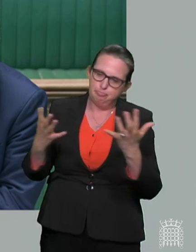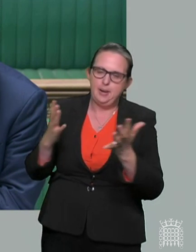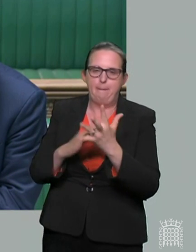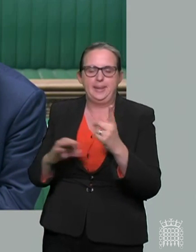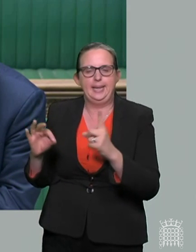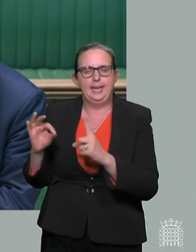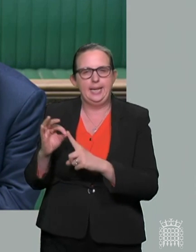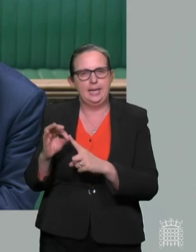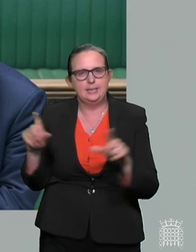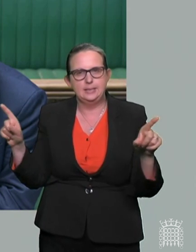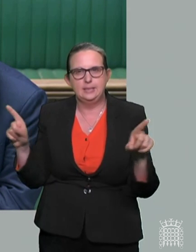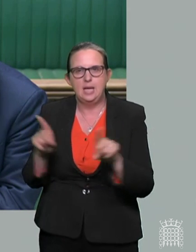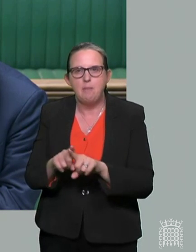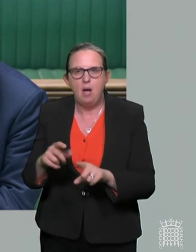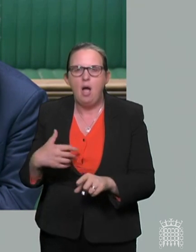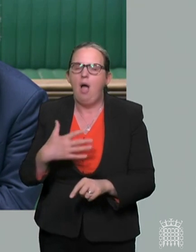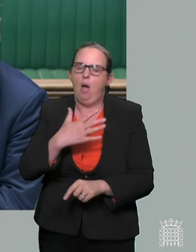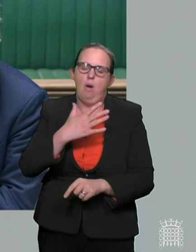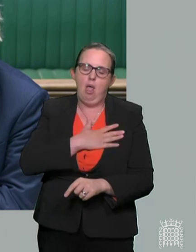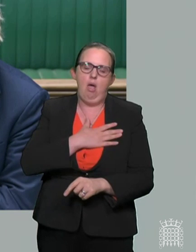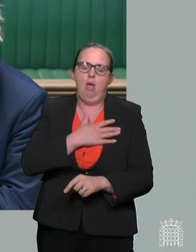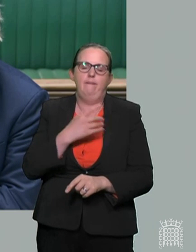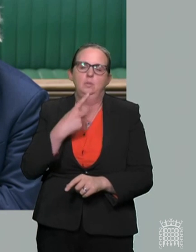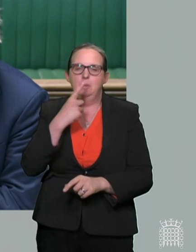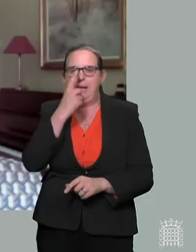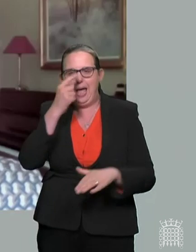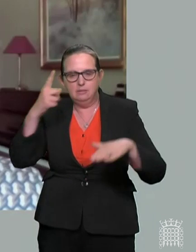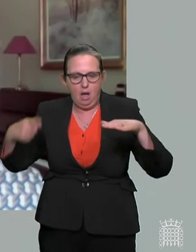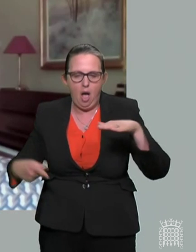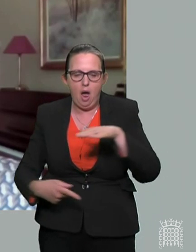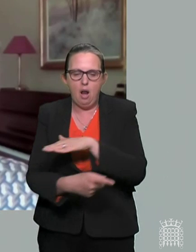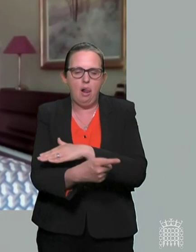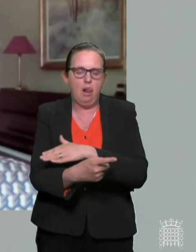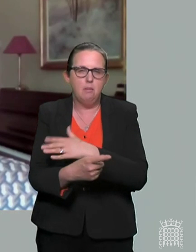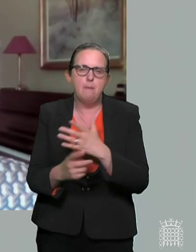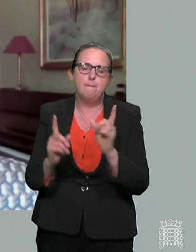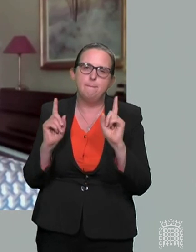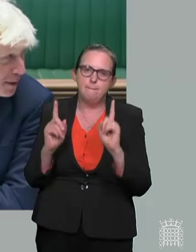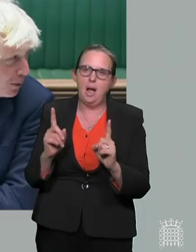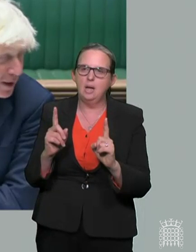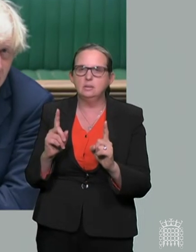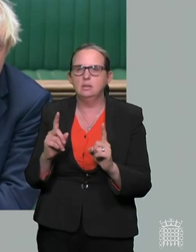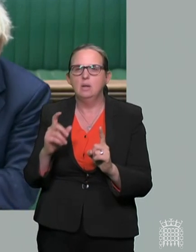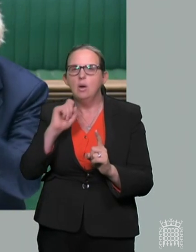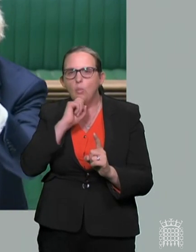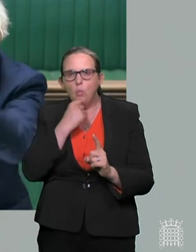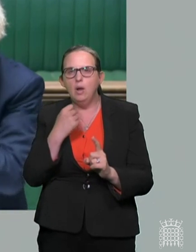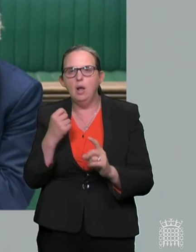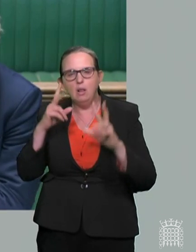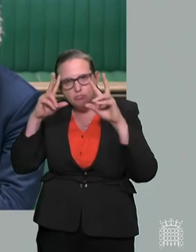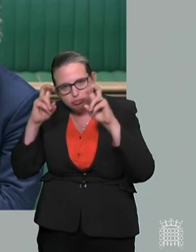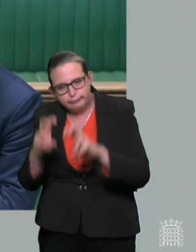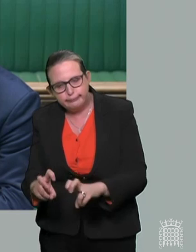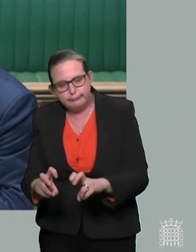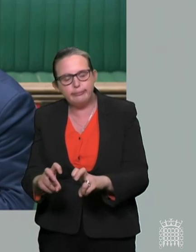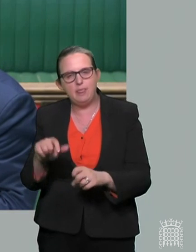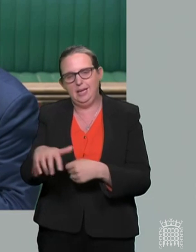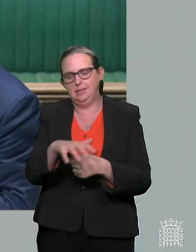I will not be able to click my fingers and say that we can tunnel under Guildford; all I can say, in all candour, is that we will certainly look at it.